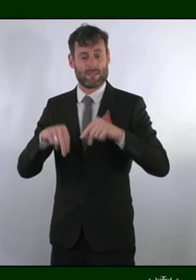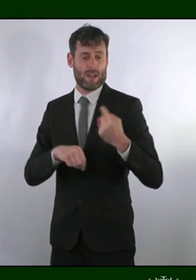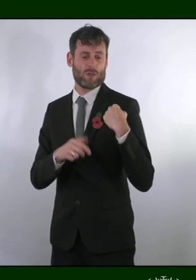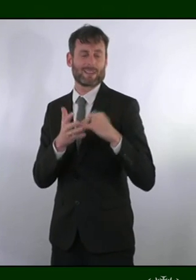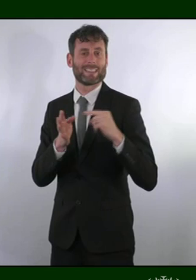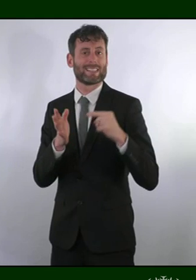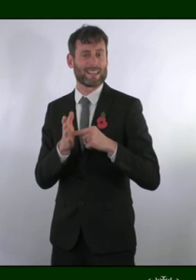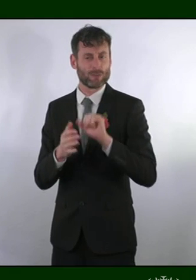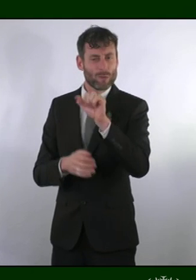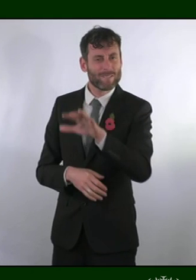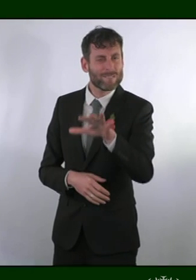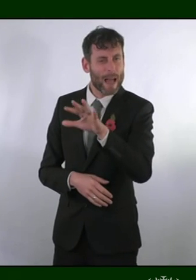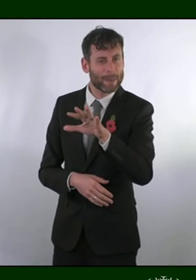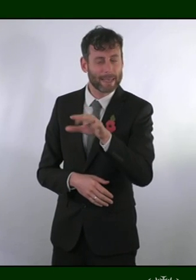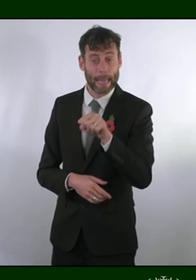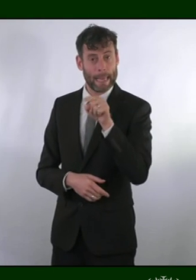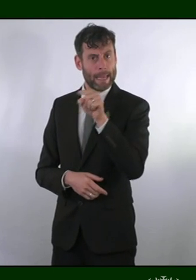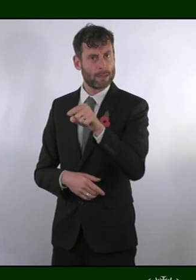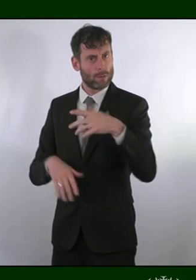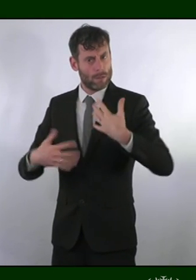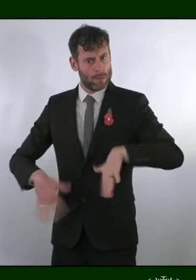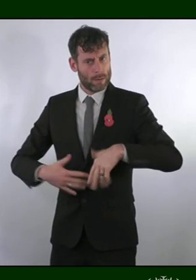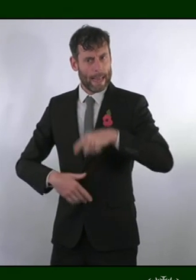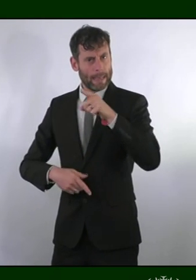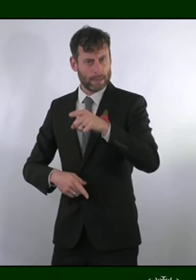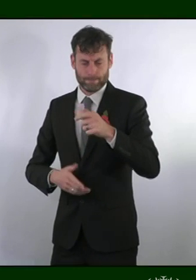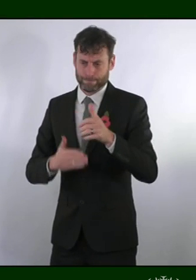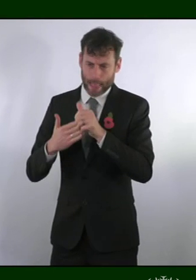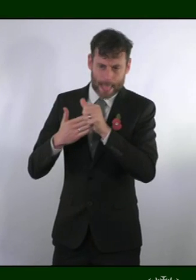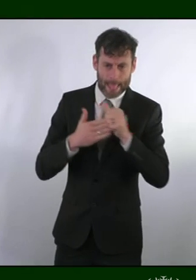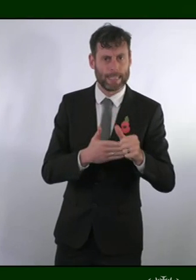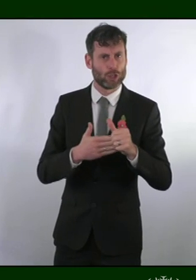His leadership had a profound impact on our whole country and across the world.